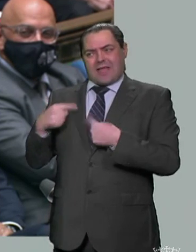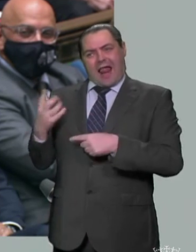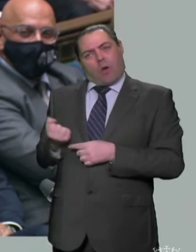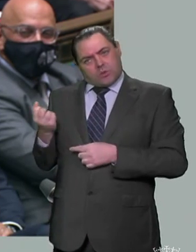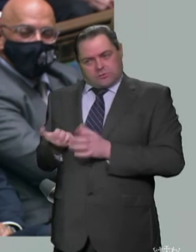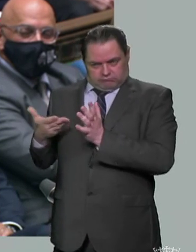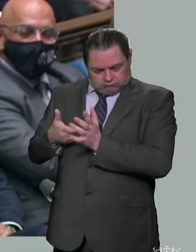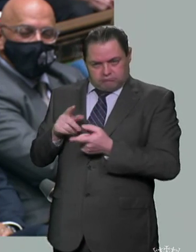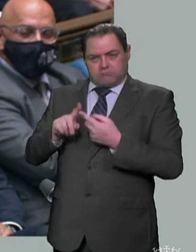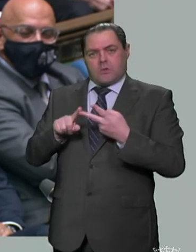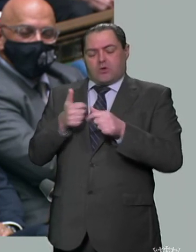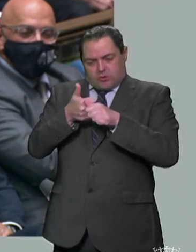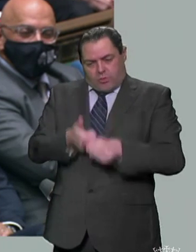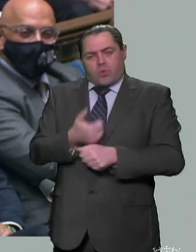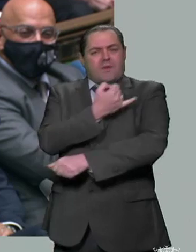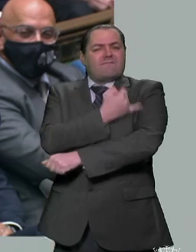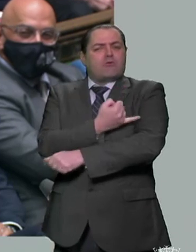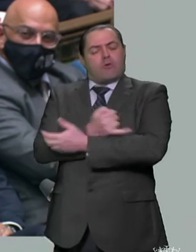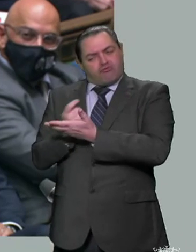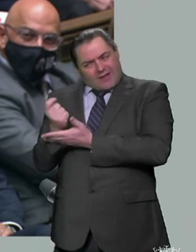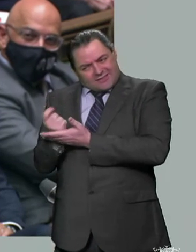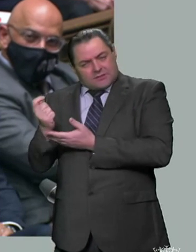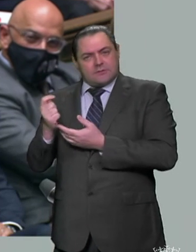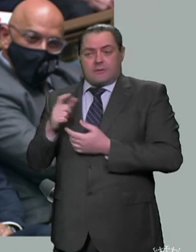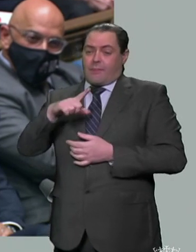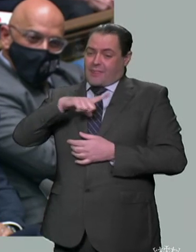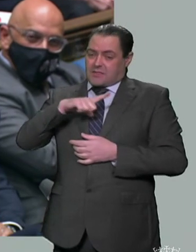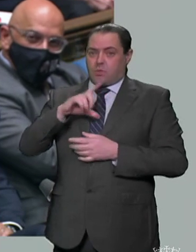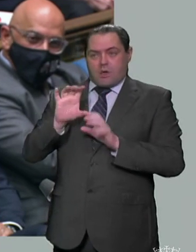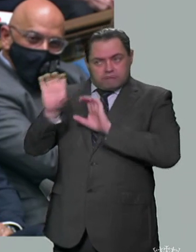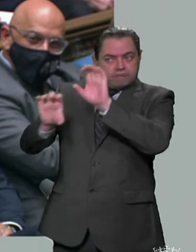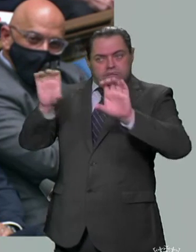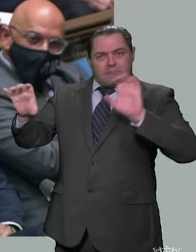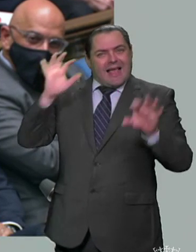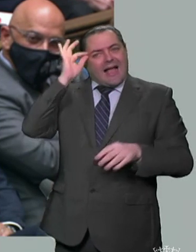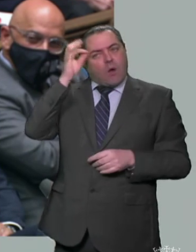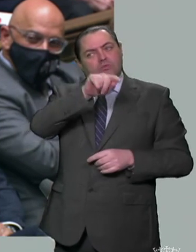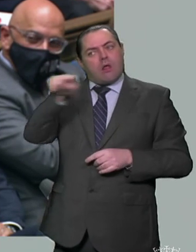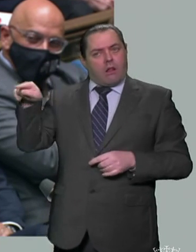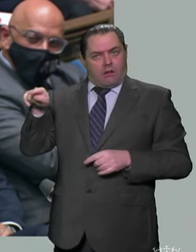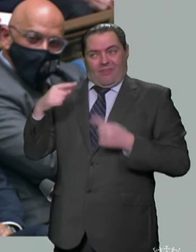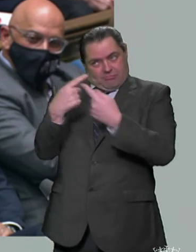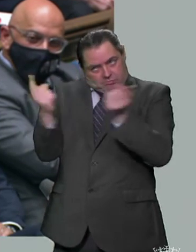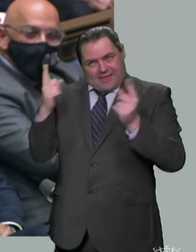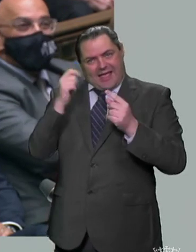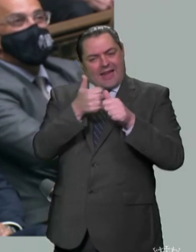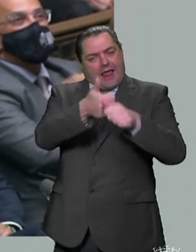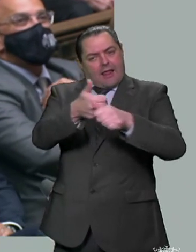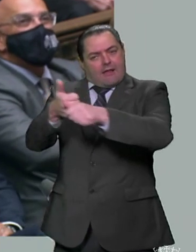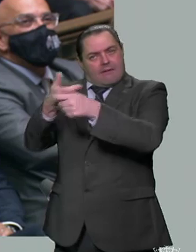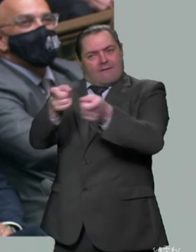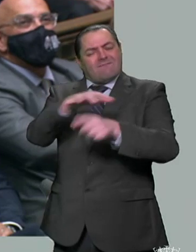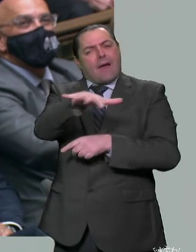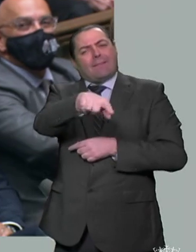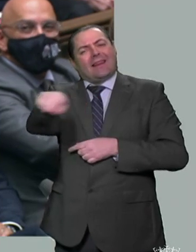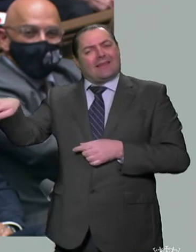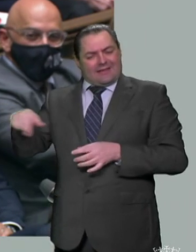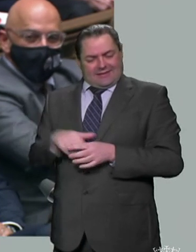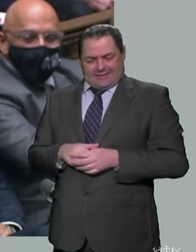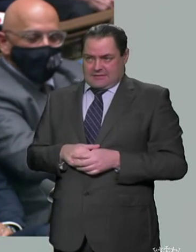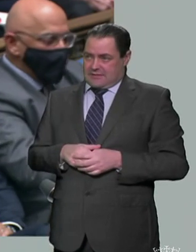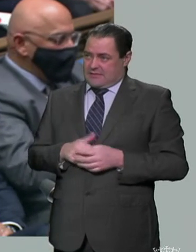We are supporting vulnerable renters. That is why we are putting money into local authorities to help families up and down the country who are facing tough times.